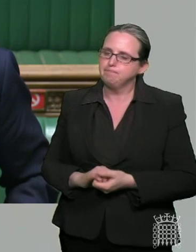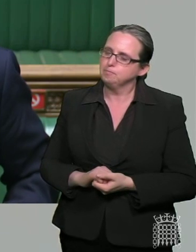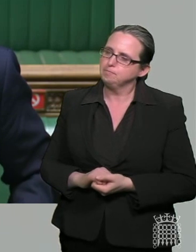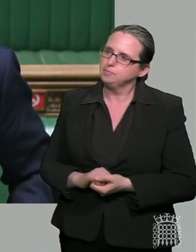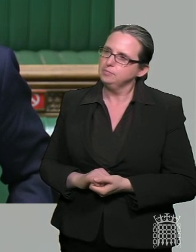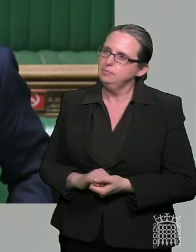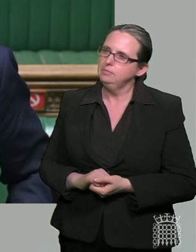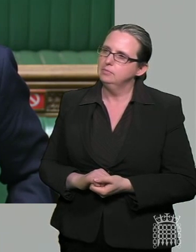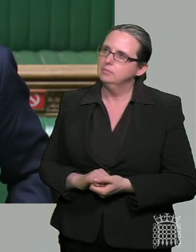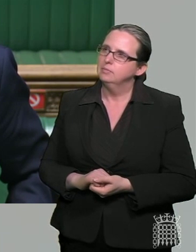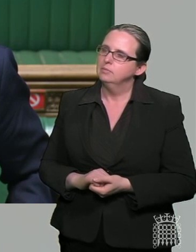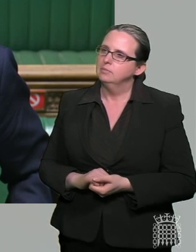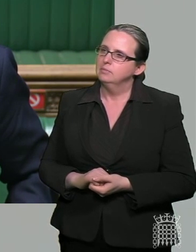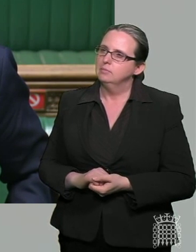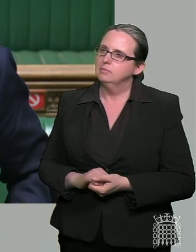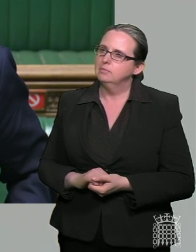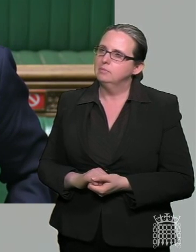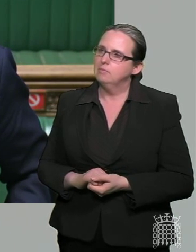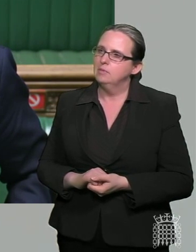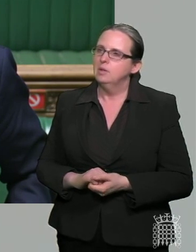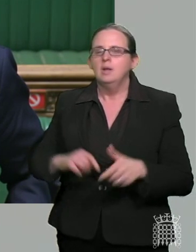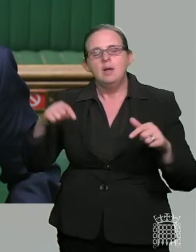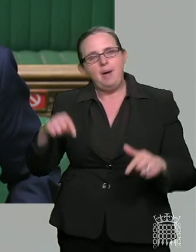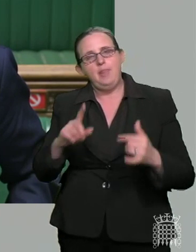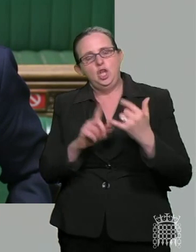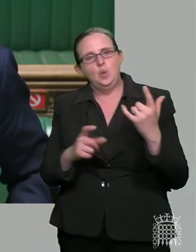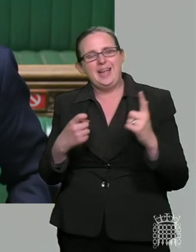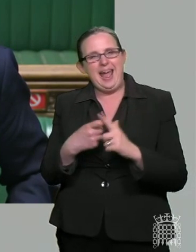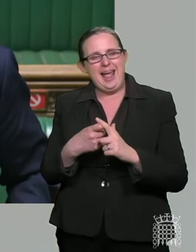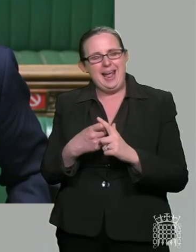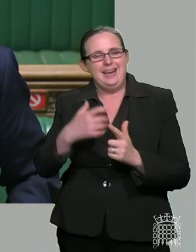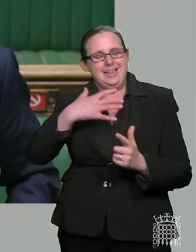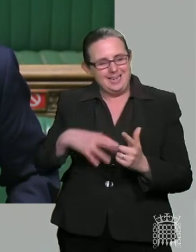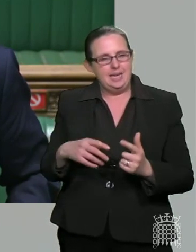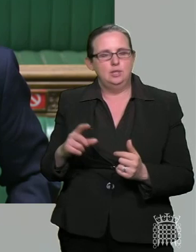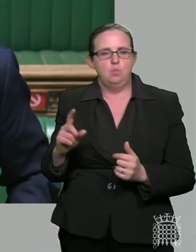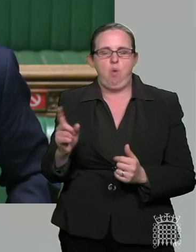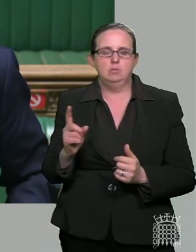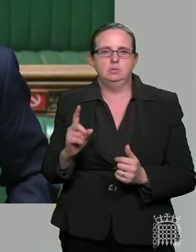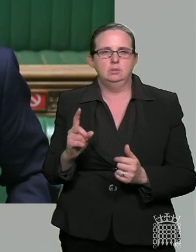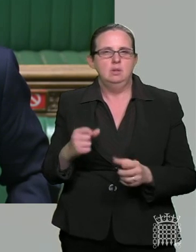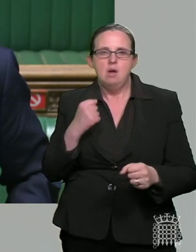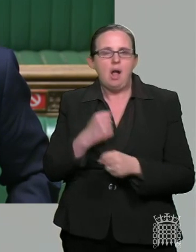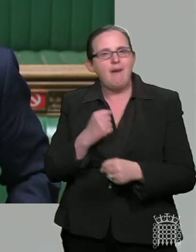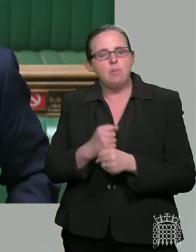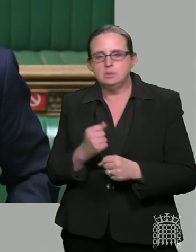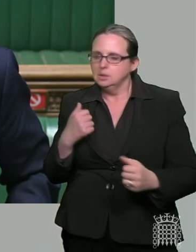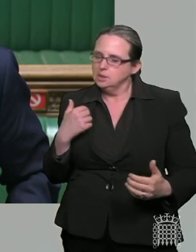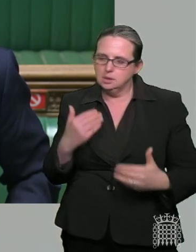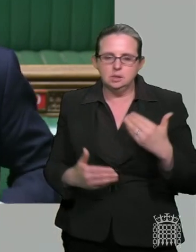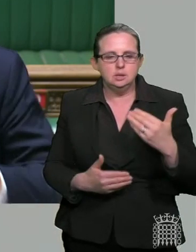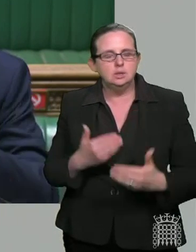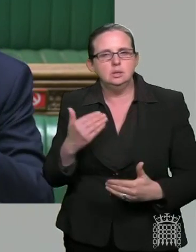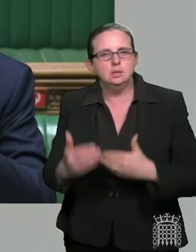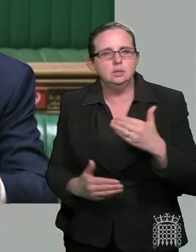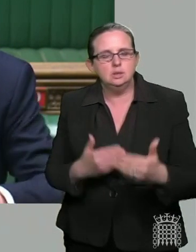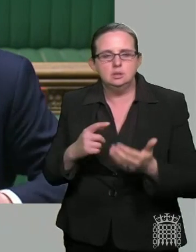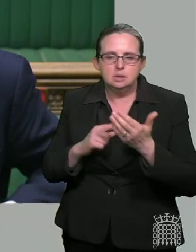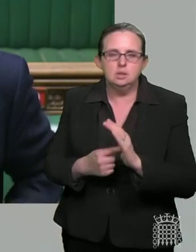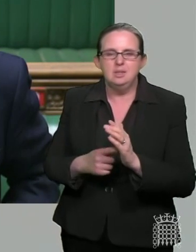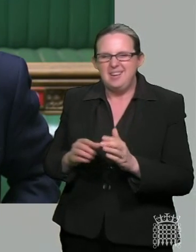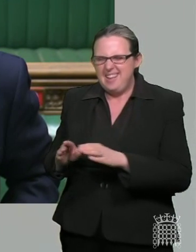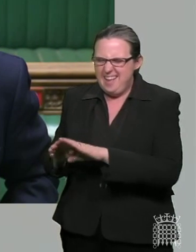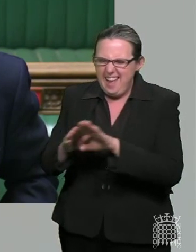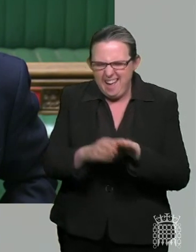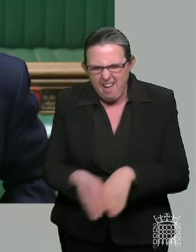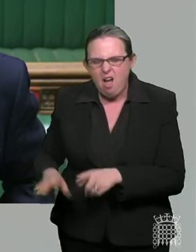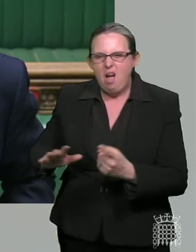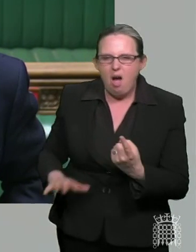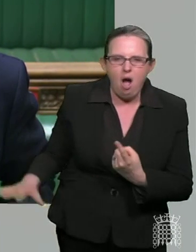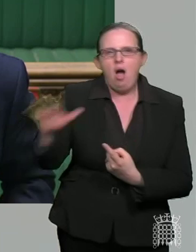But what this country wants to see is a Government who get on with delivering on the people’s priorities, making everybody safe.